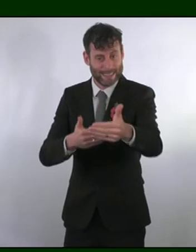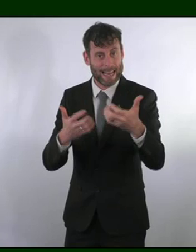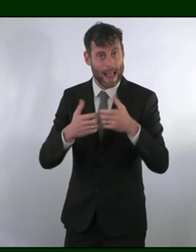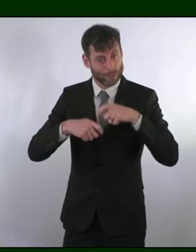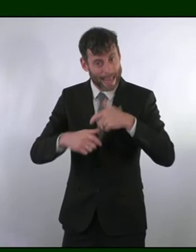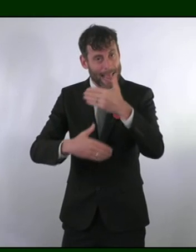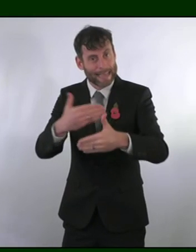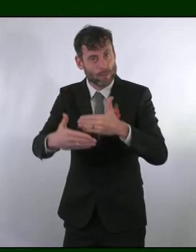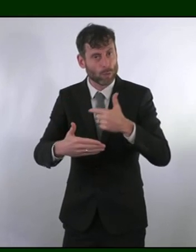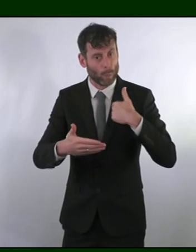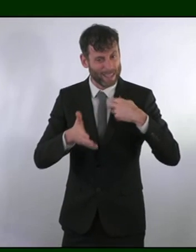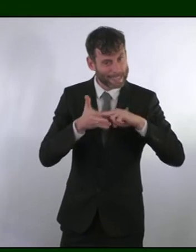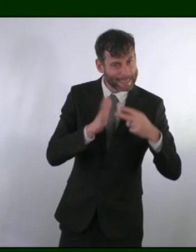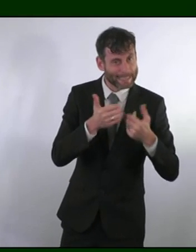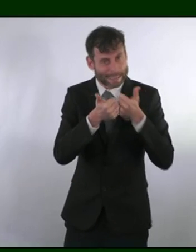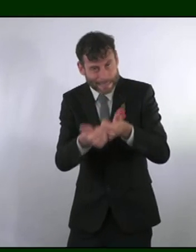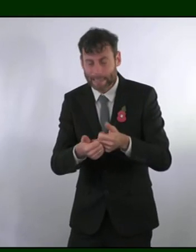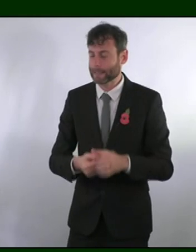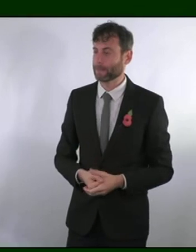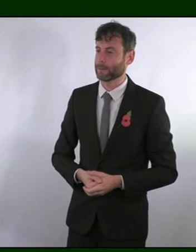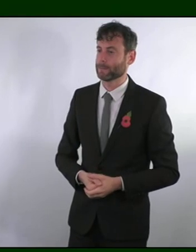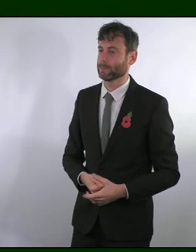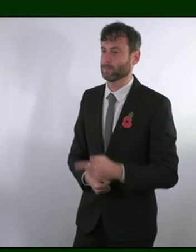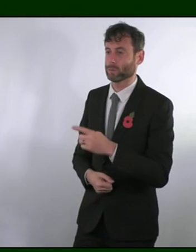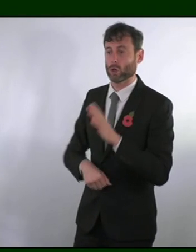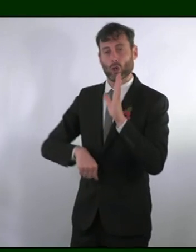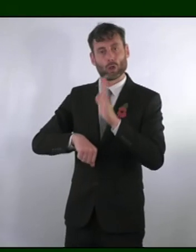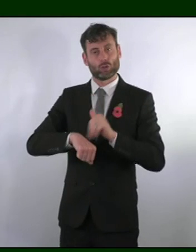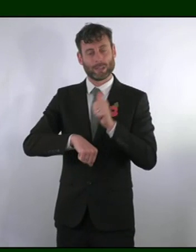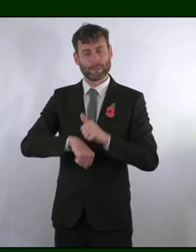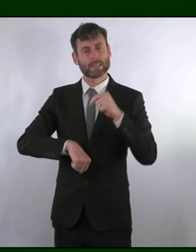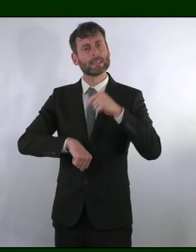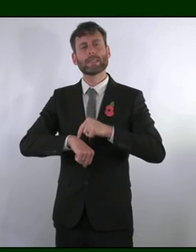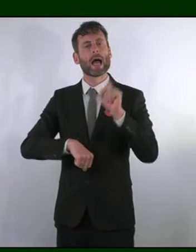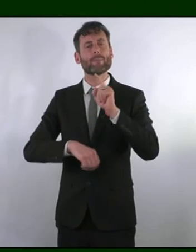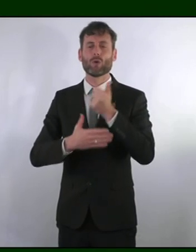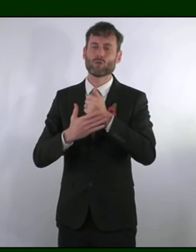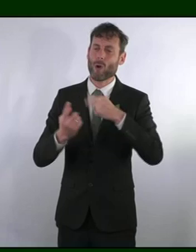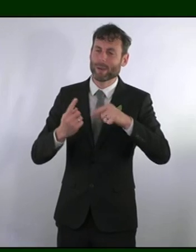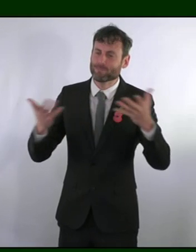Christmas is a time for joy and the celebration of hope. In Rother Valley, we have a renowned Christmas scene.